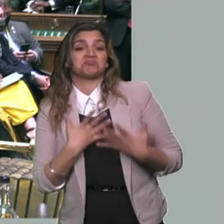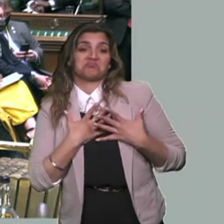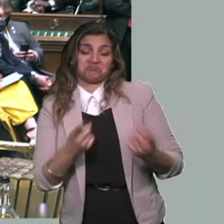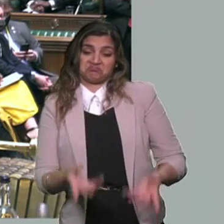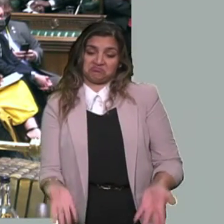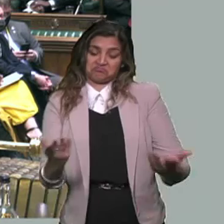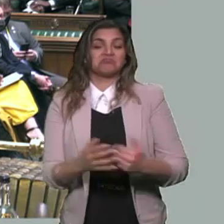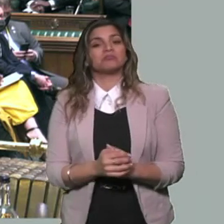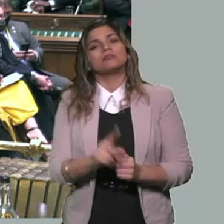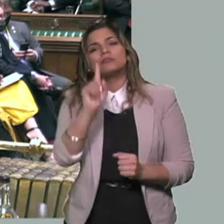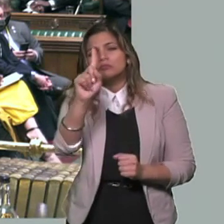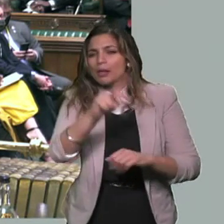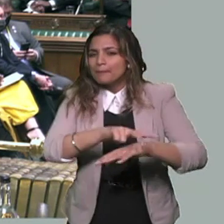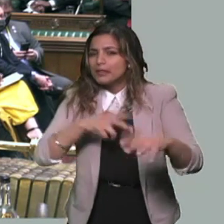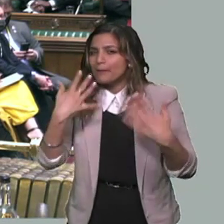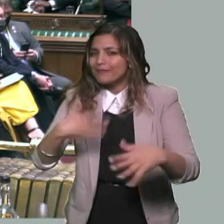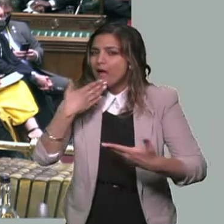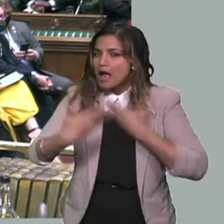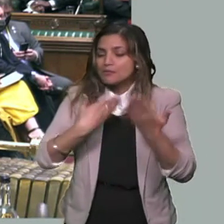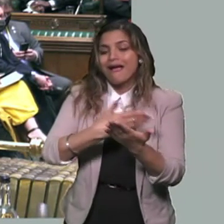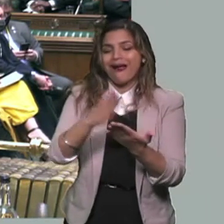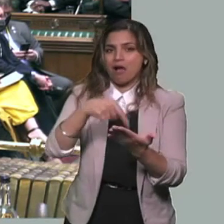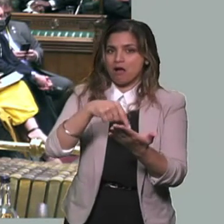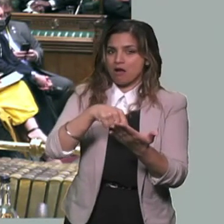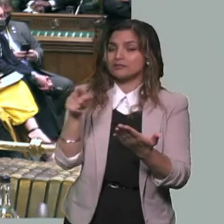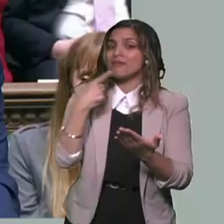The police spelled out what they meant.